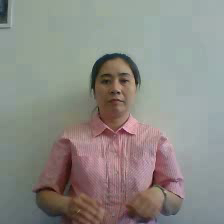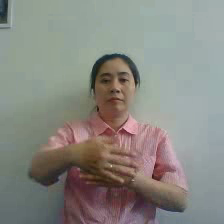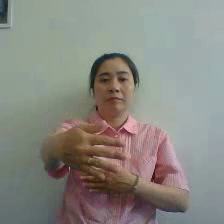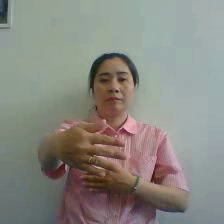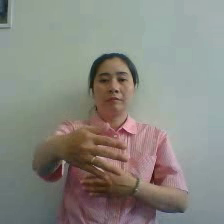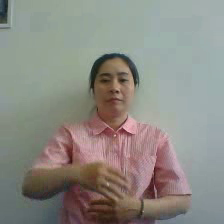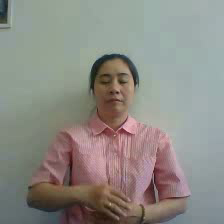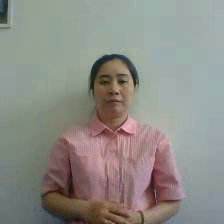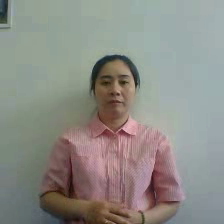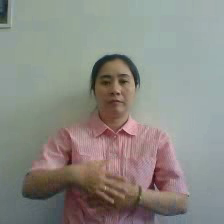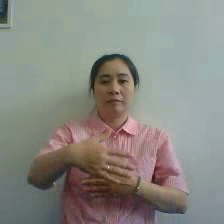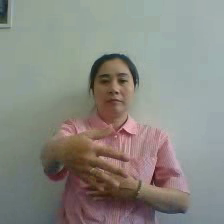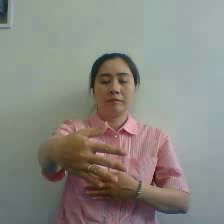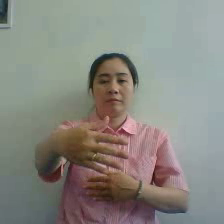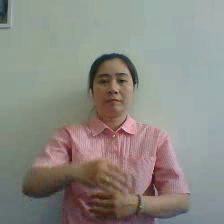Xa